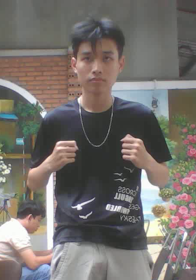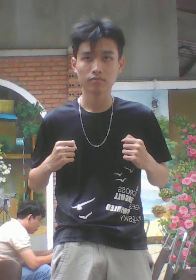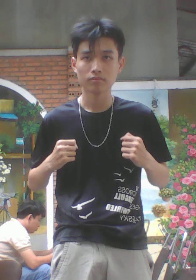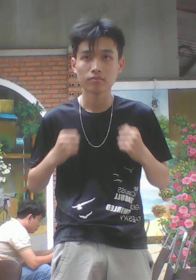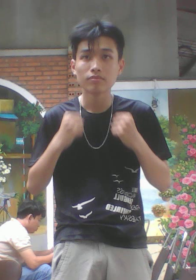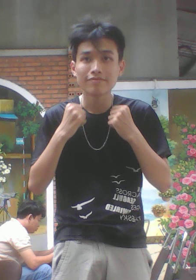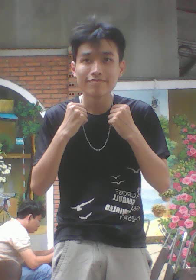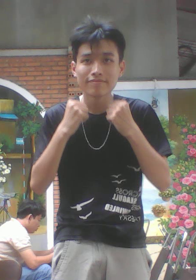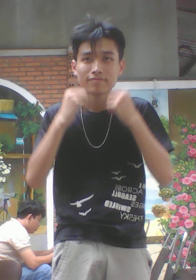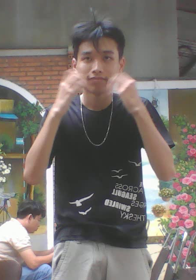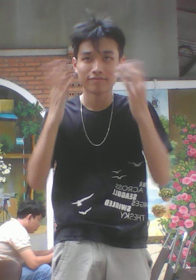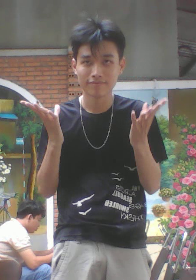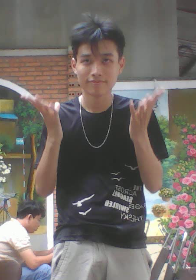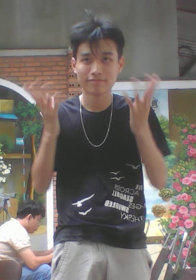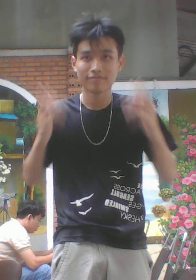cam on